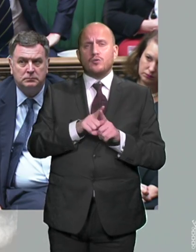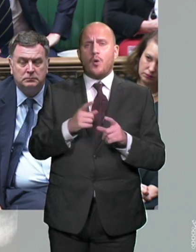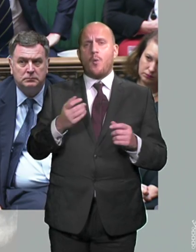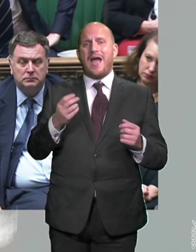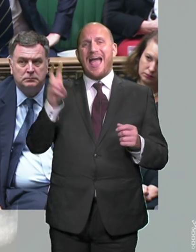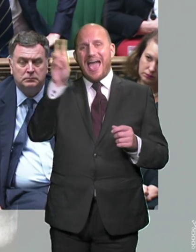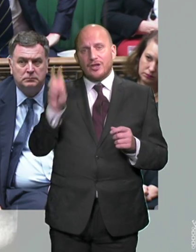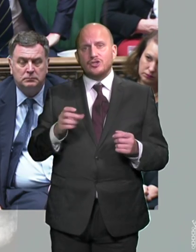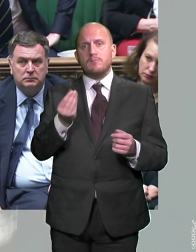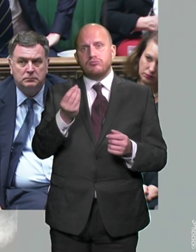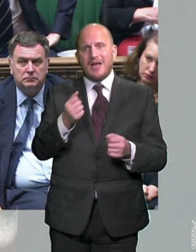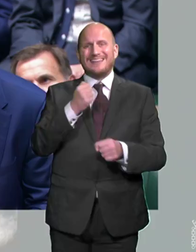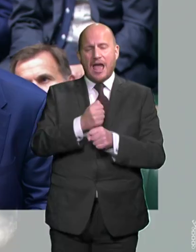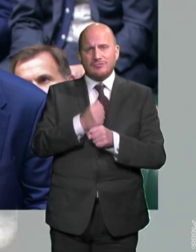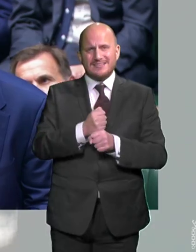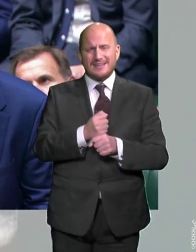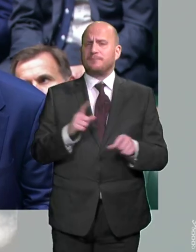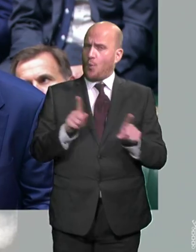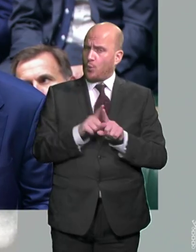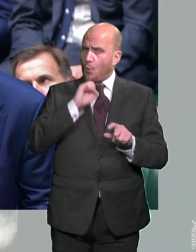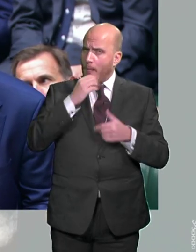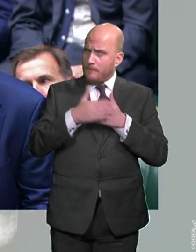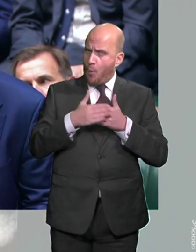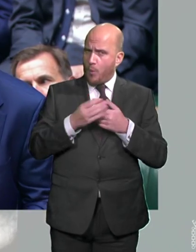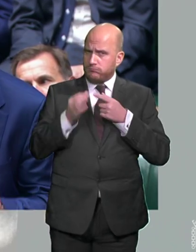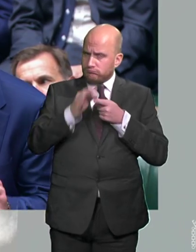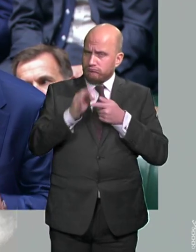My right honourable Friend the Chancellor will set out further measures tomorrow.